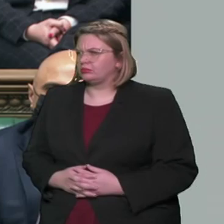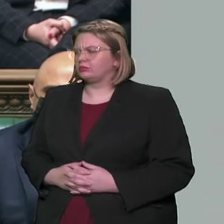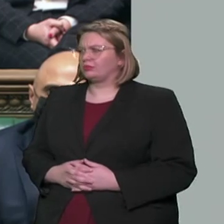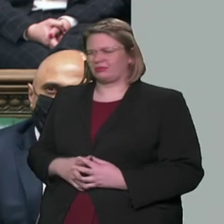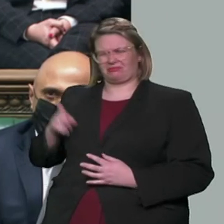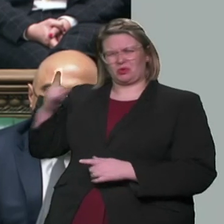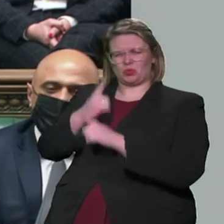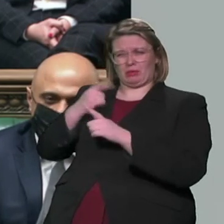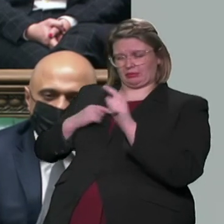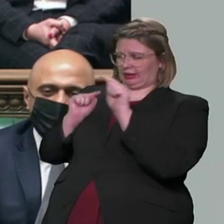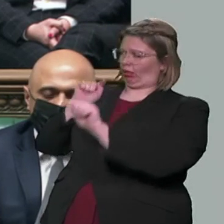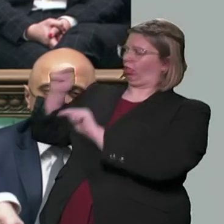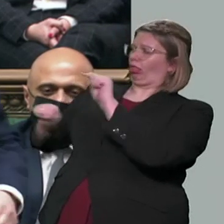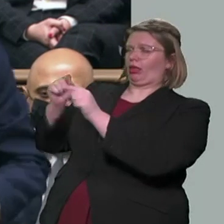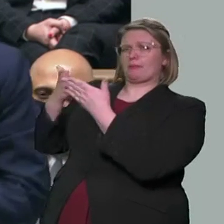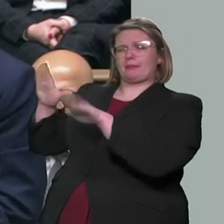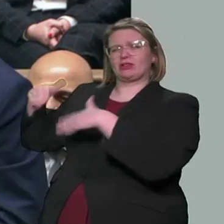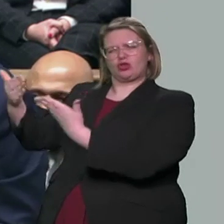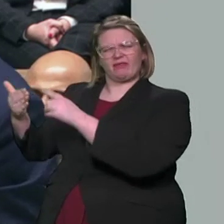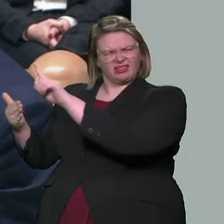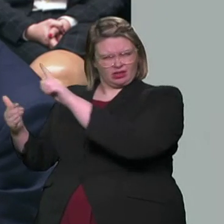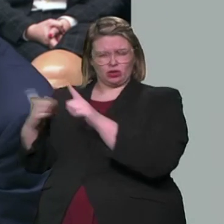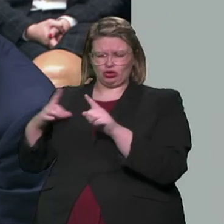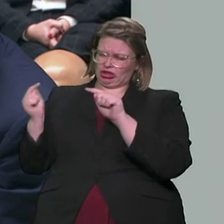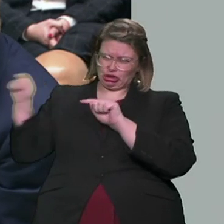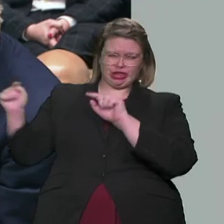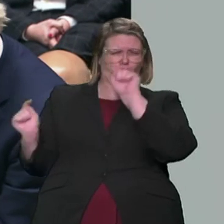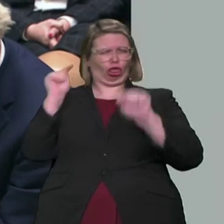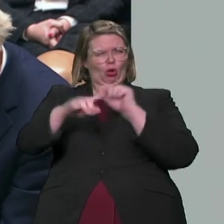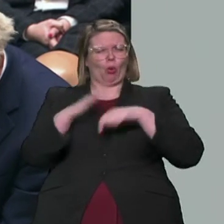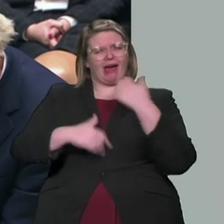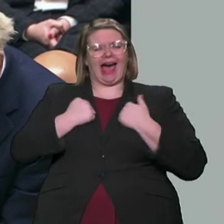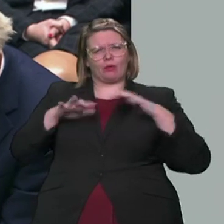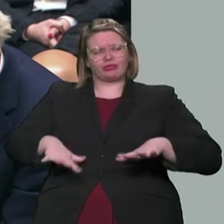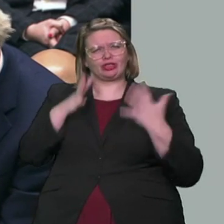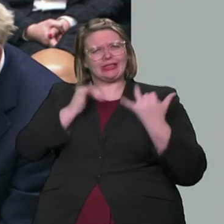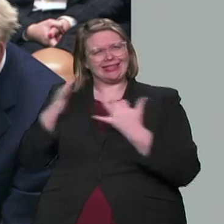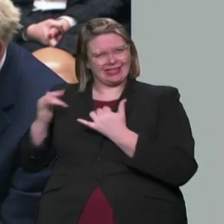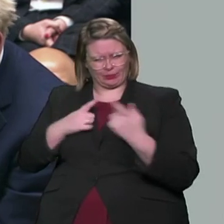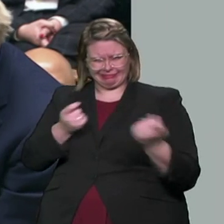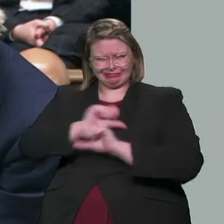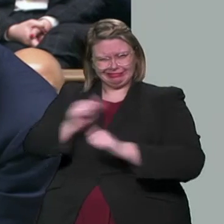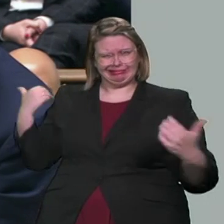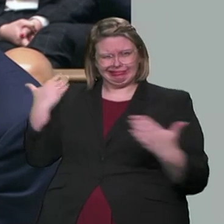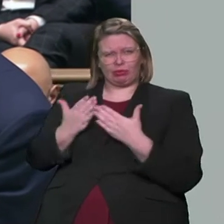servants, why does the right honourable Lady continually attack our testing operation, for instance, which has done a fantastic job throughout this pandemic?